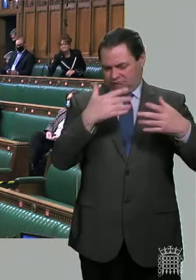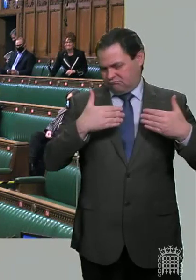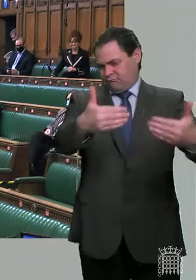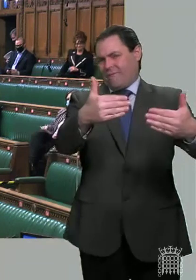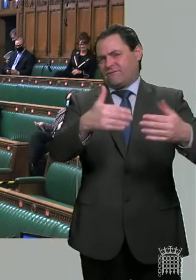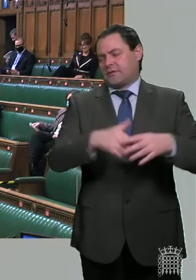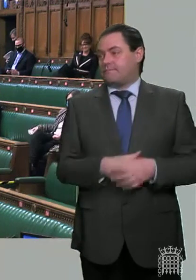My honourable Friend is completely right.